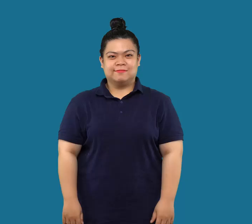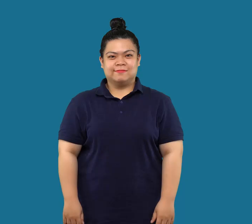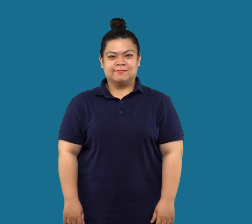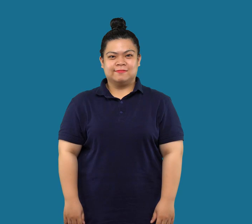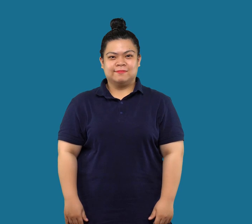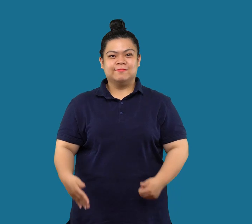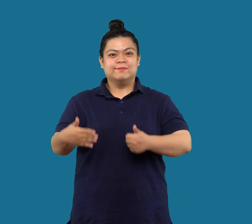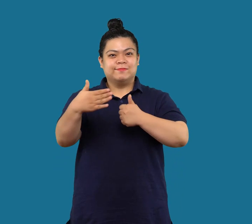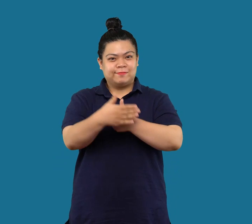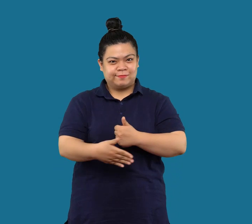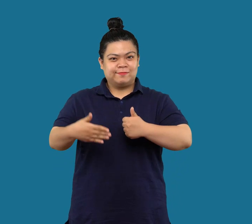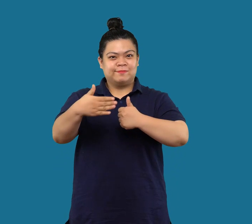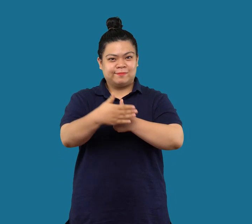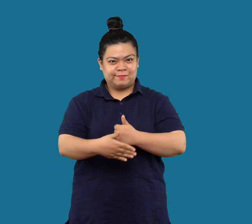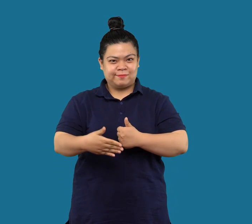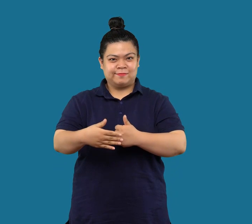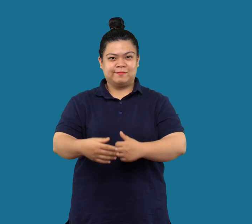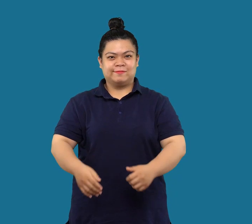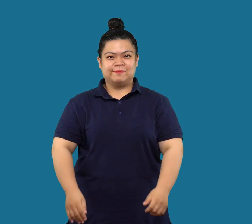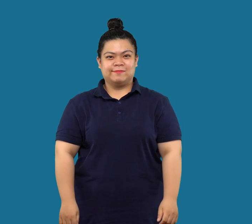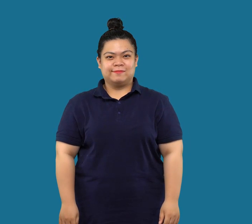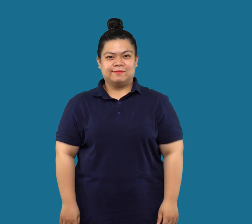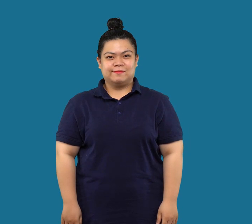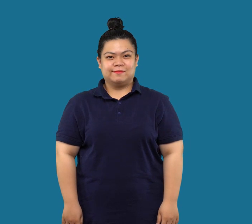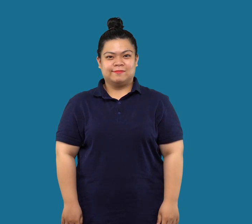lái tàu hỏa